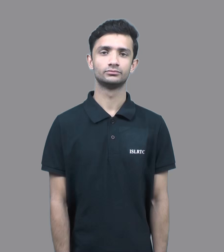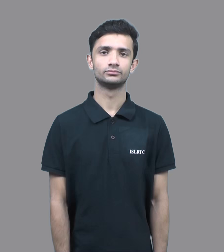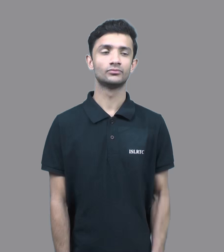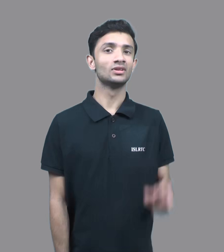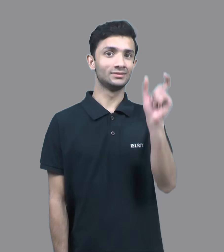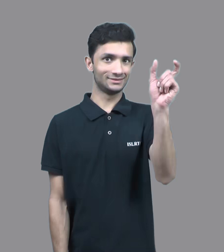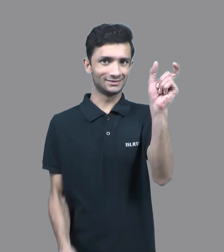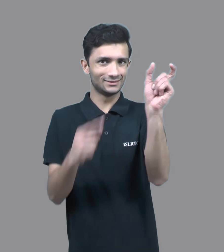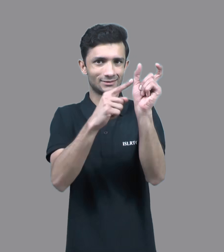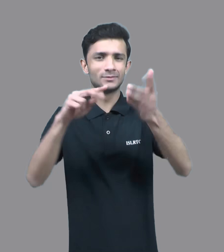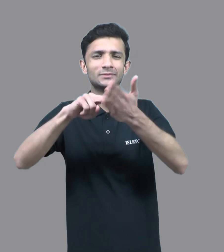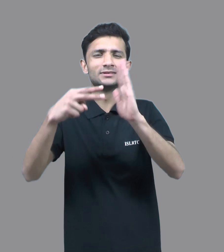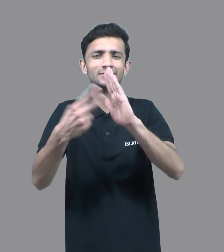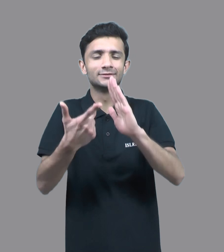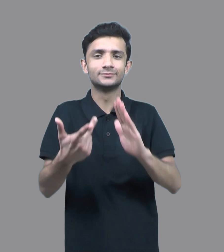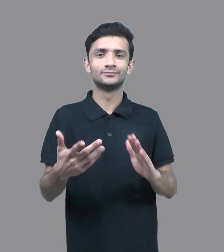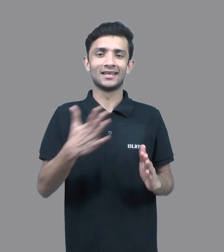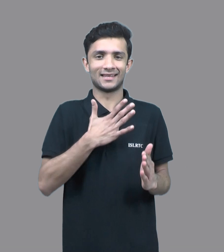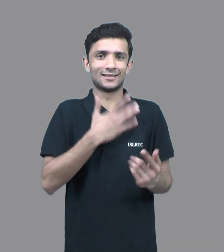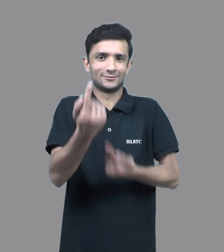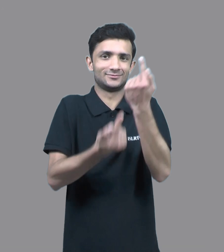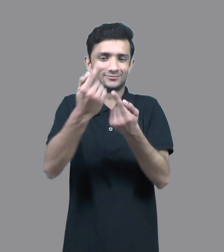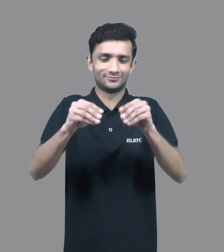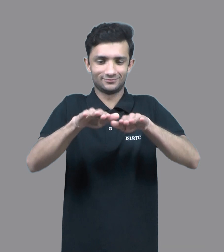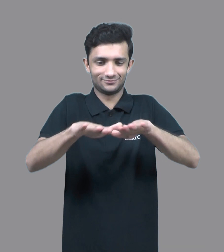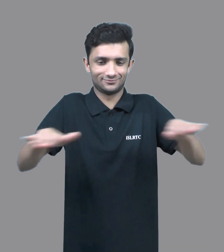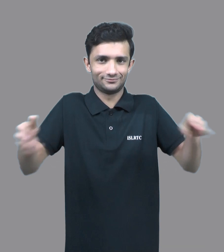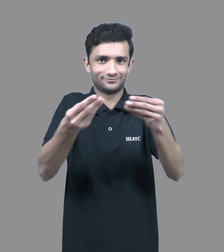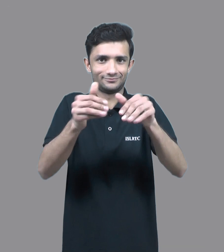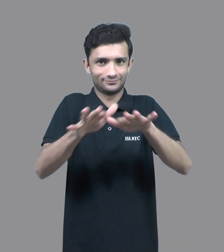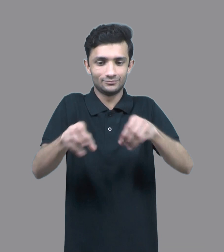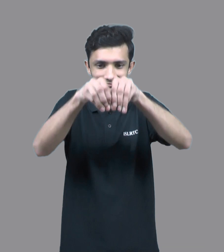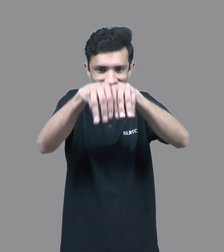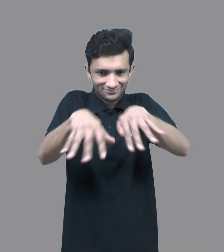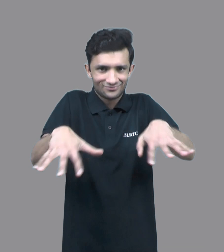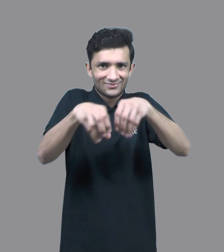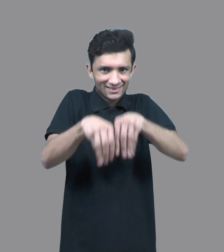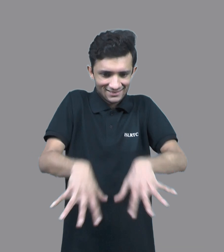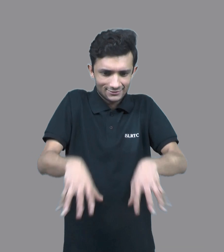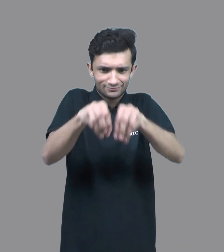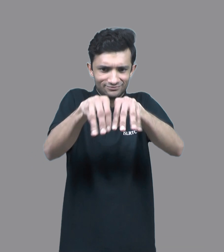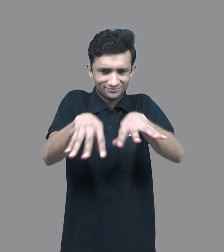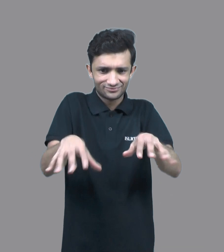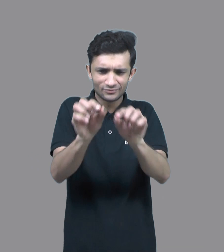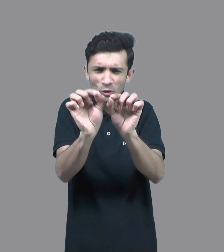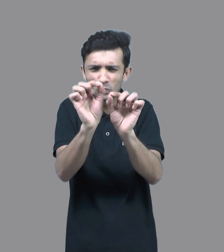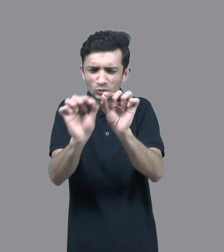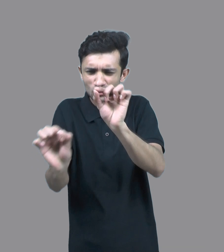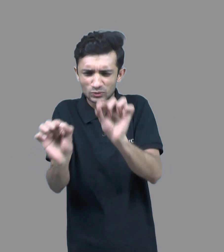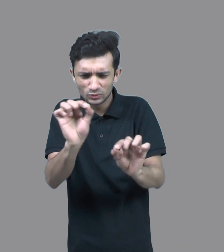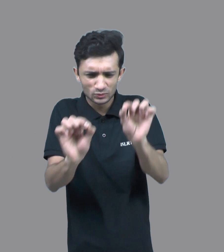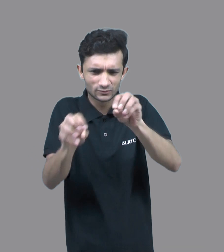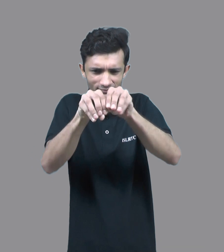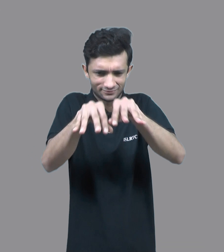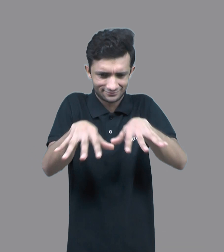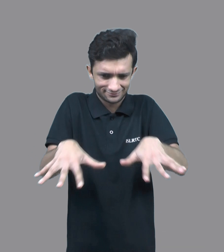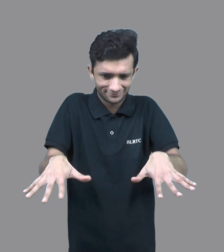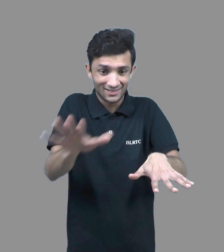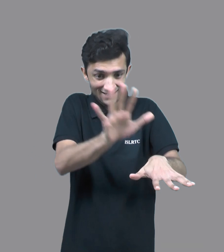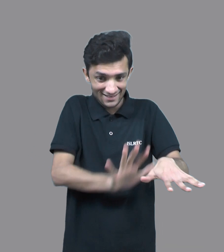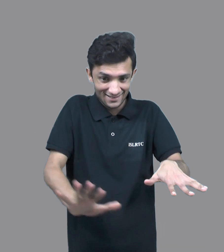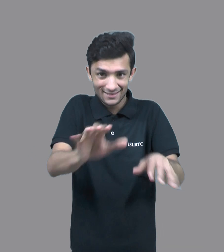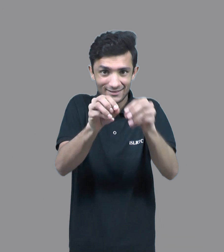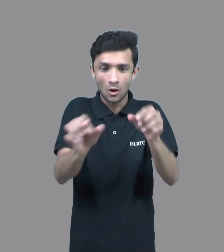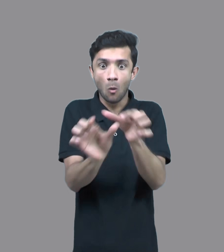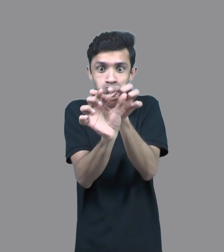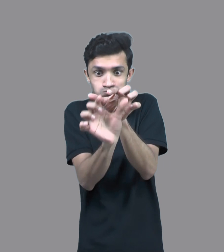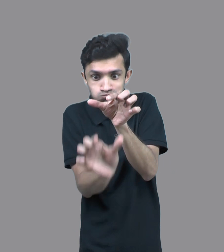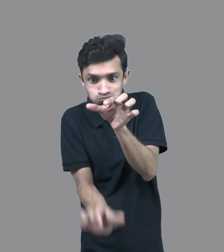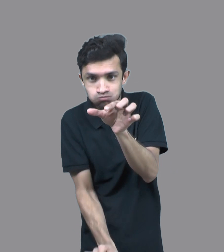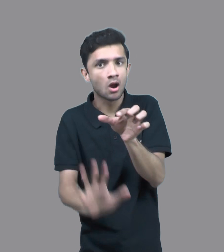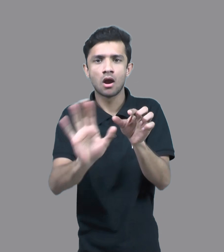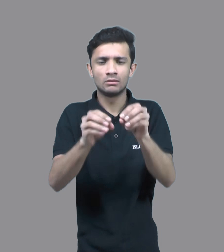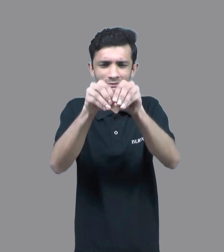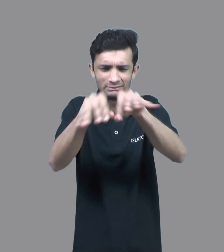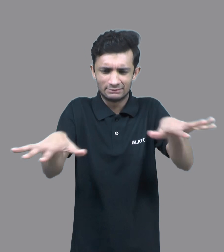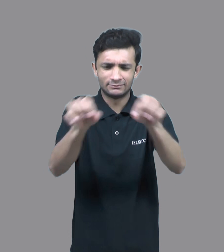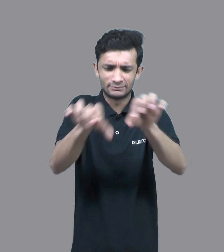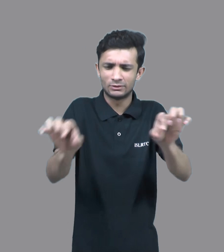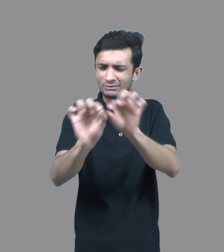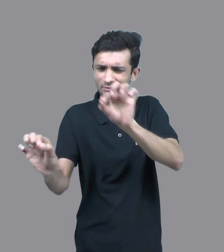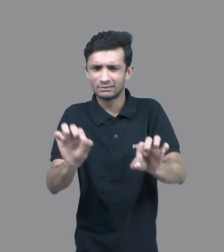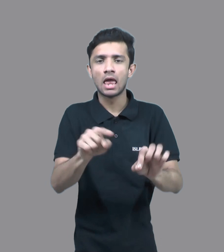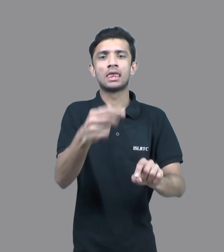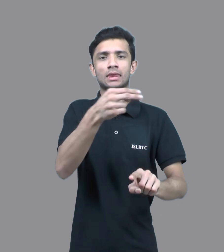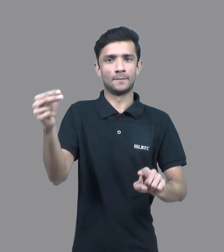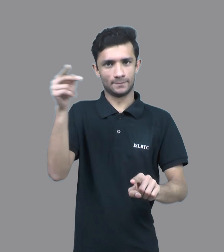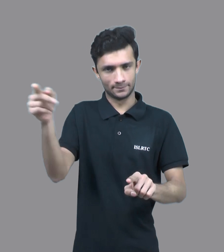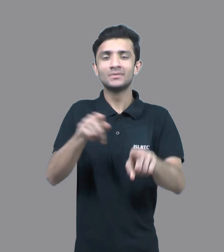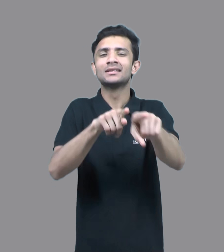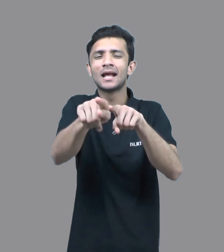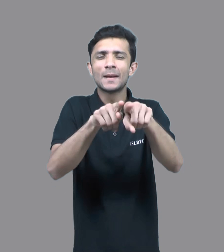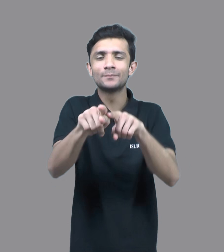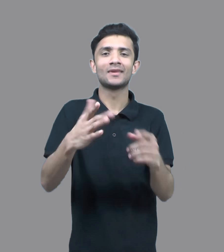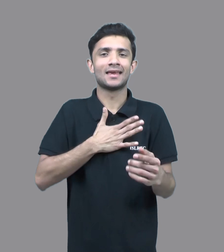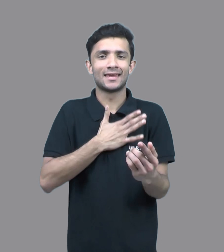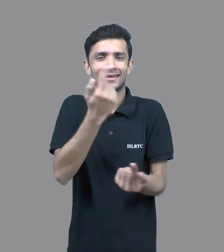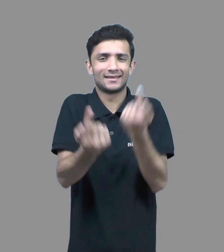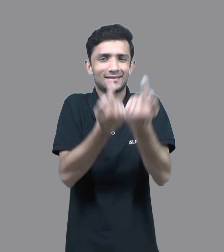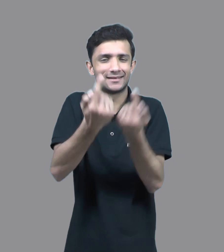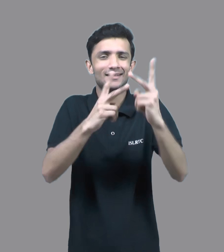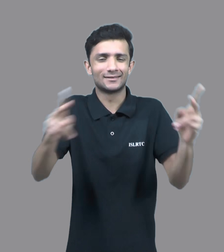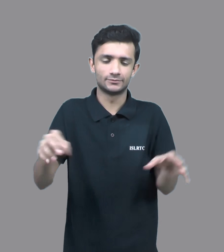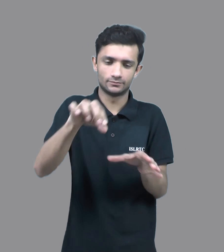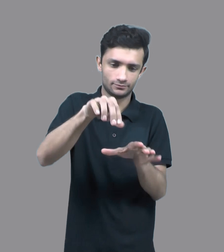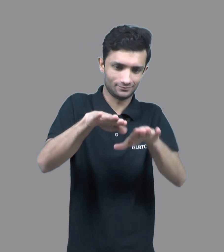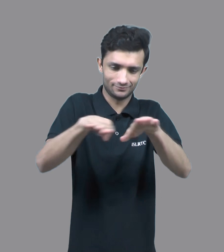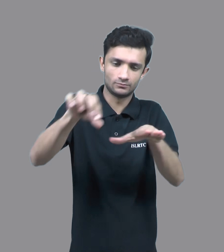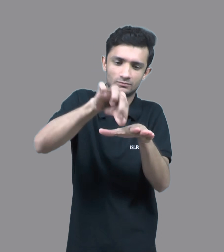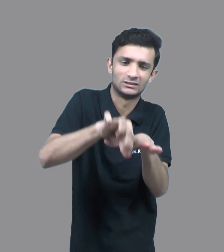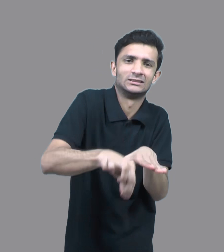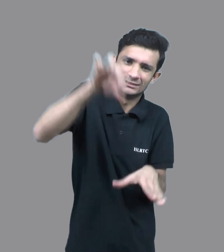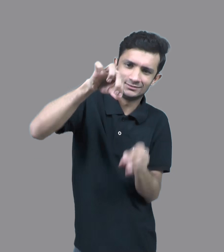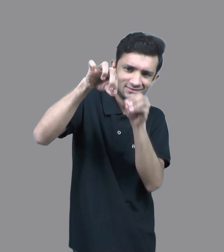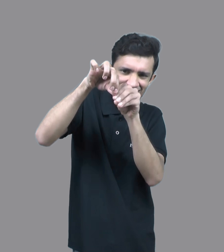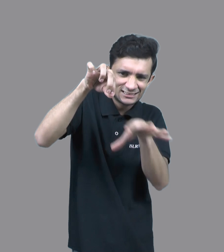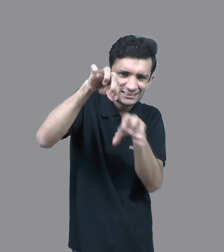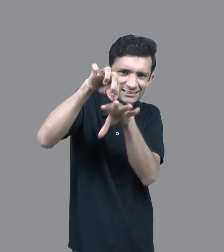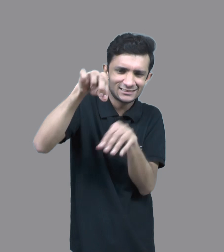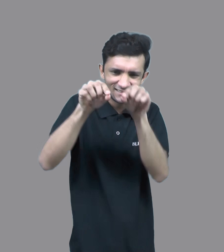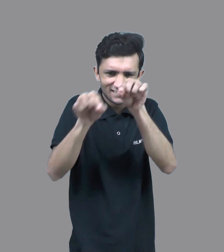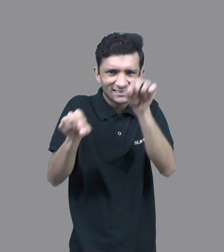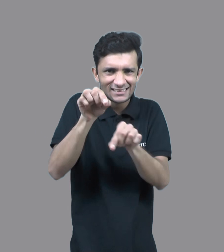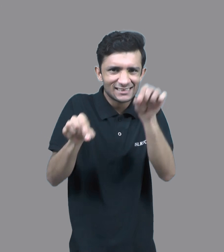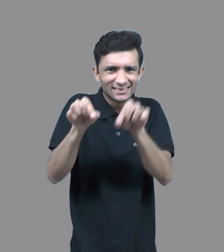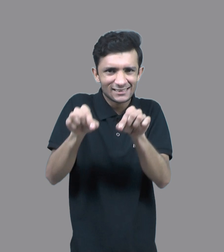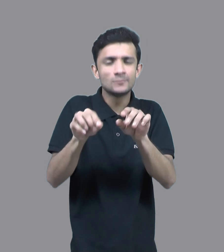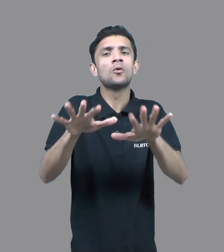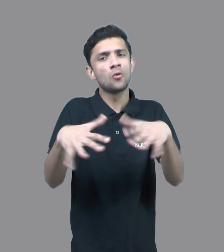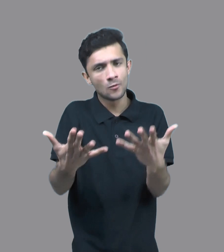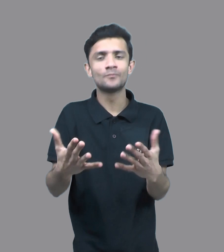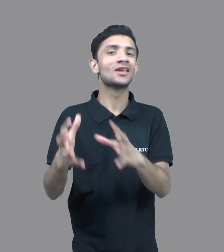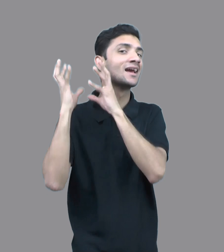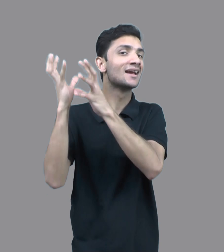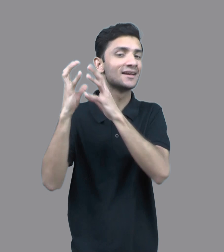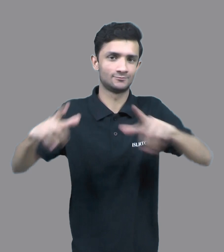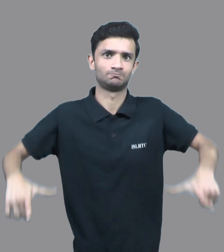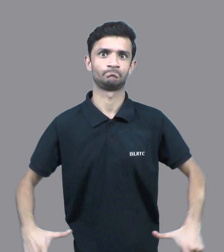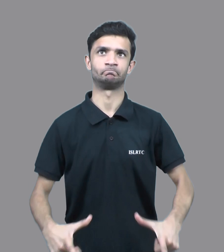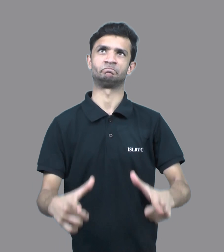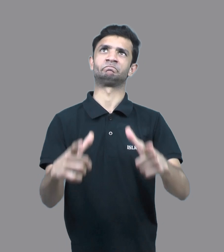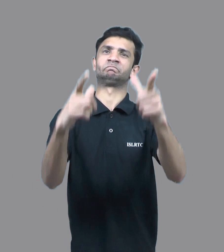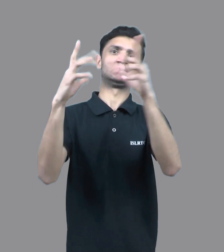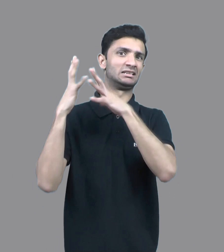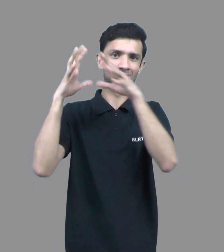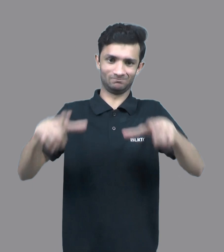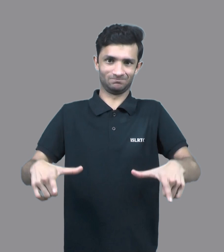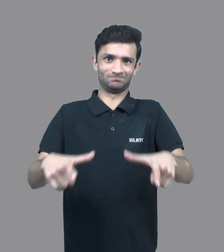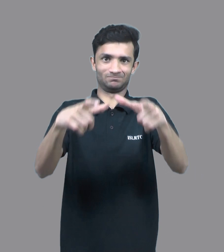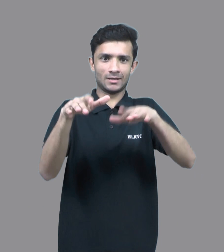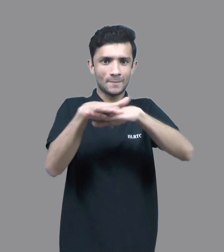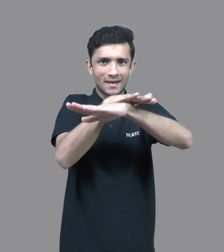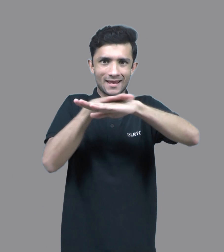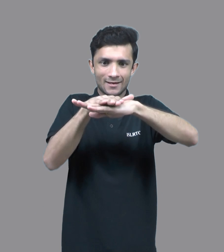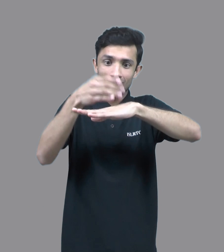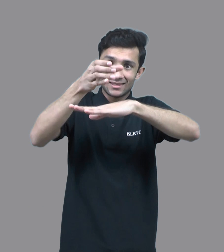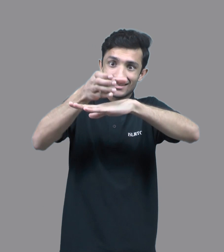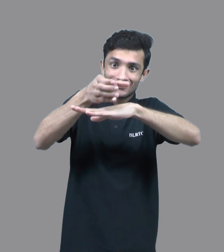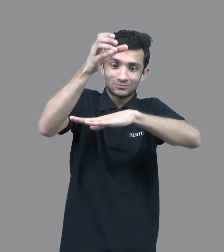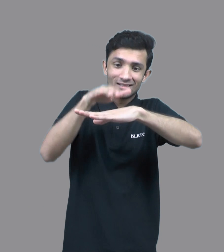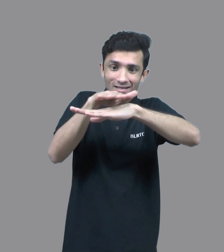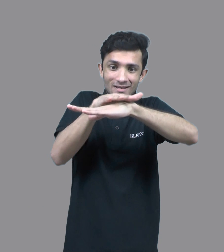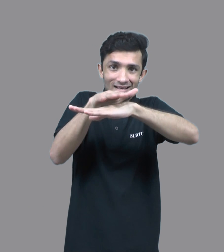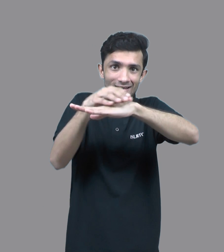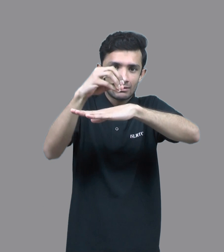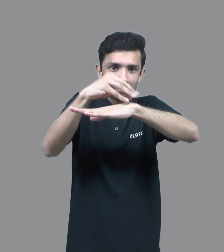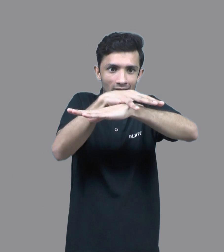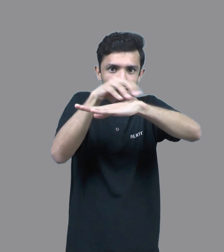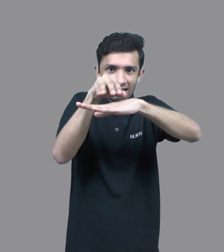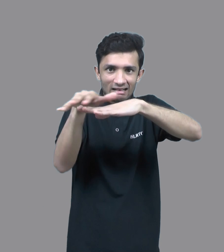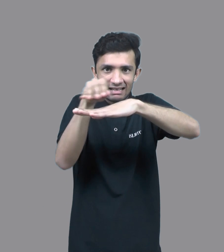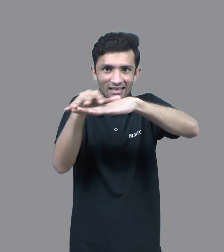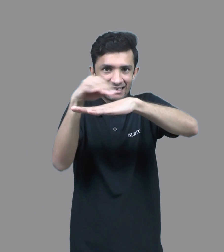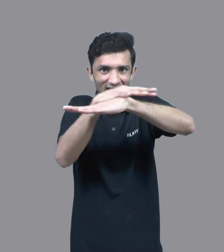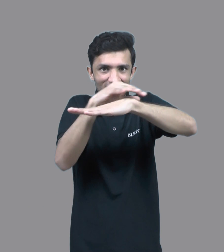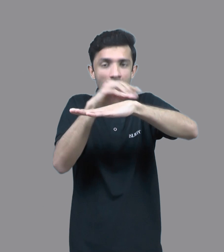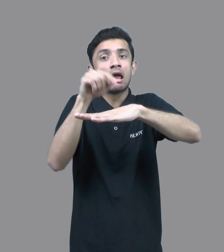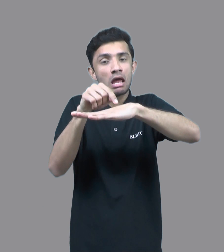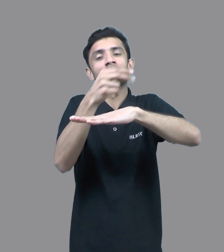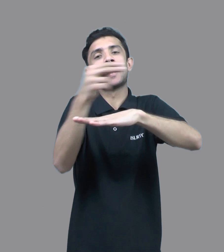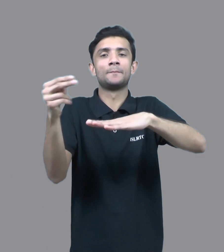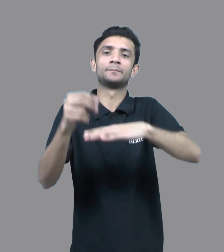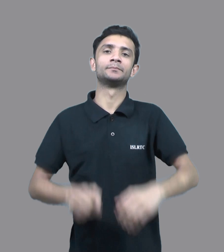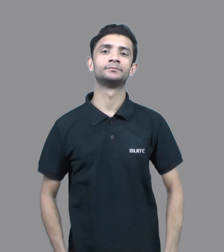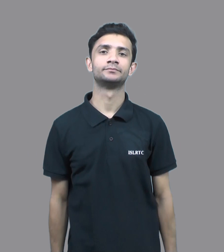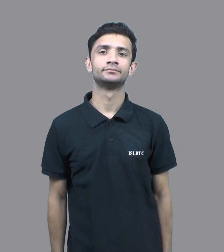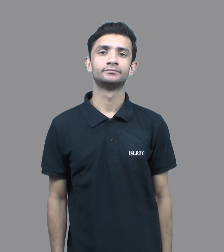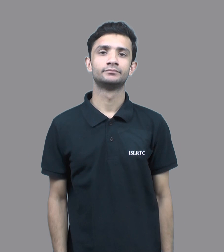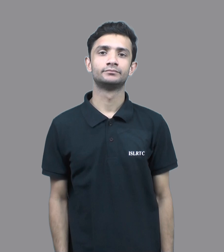Fibrous Roots